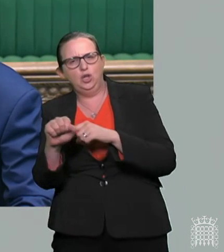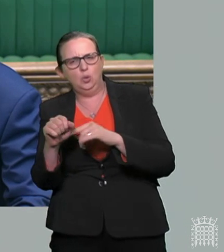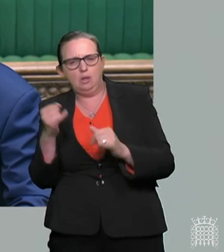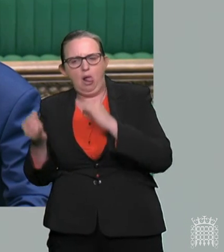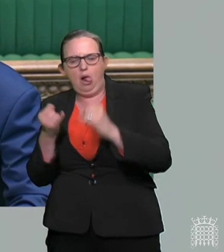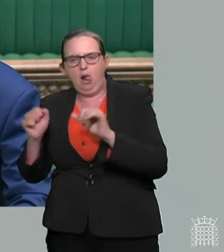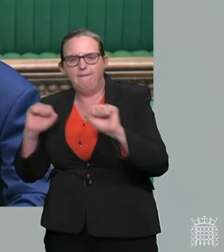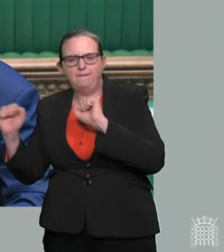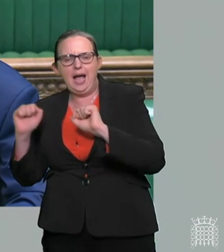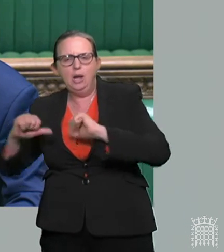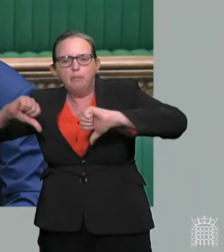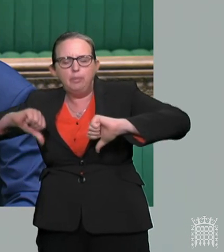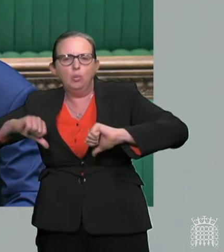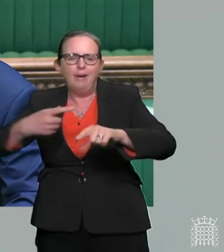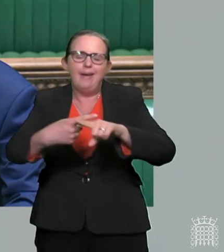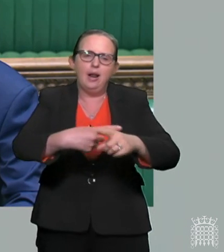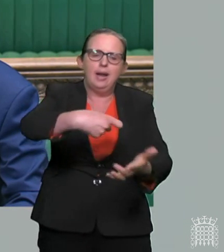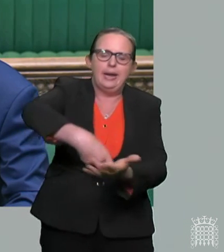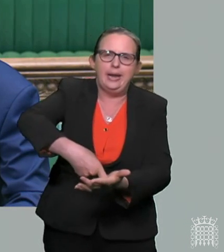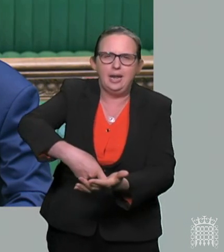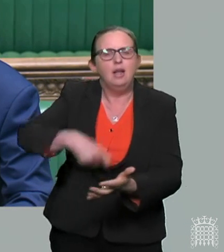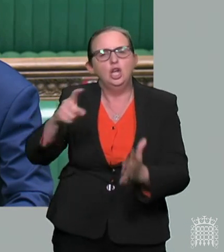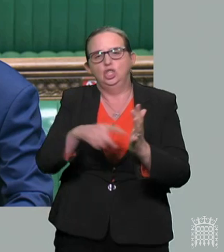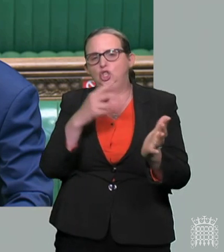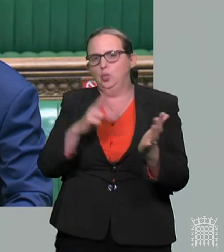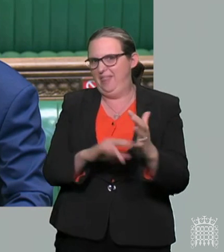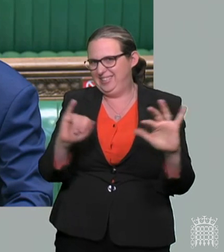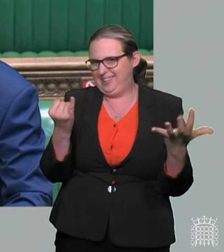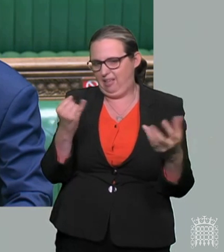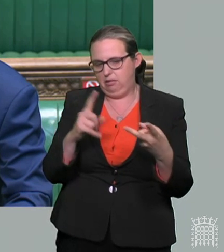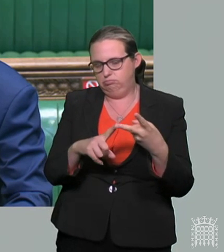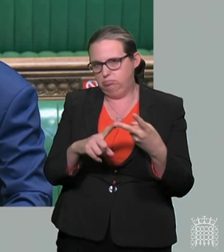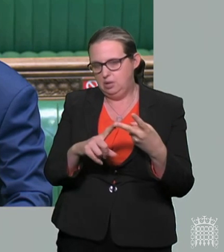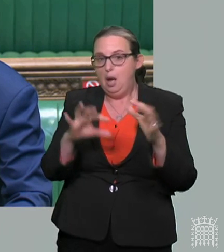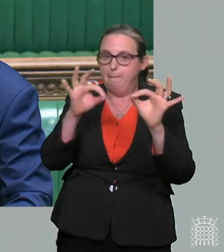That is the story and that is the headline, from 6 June.